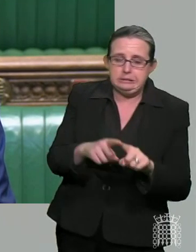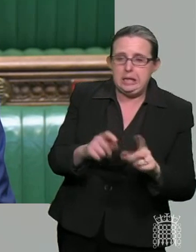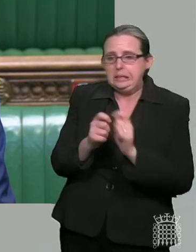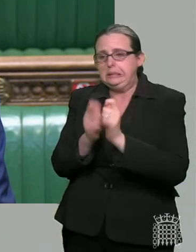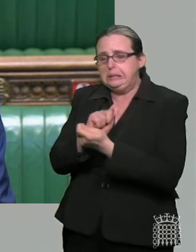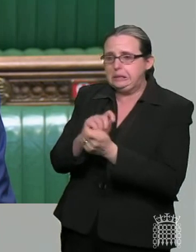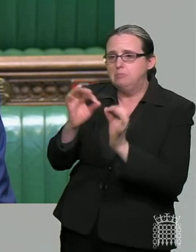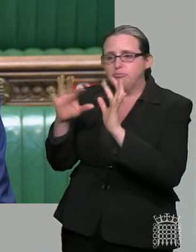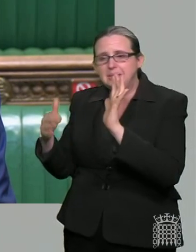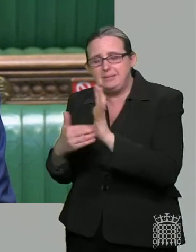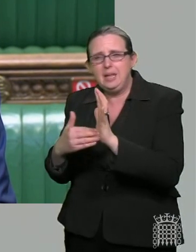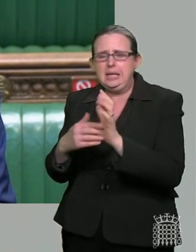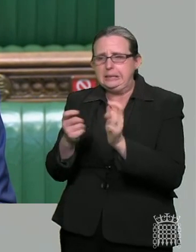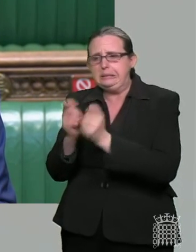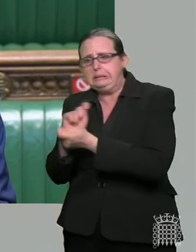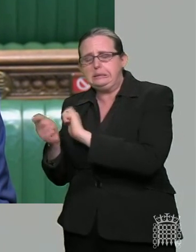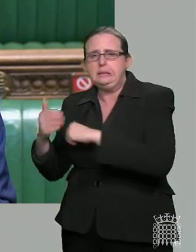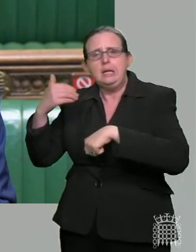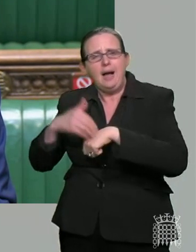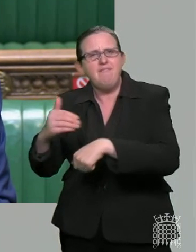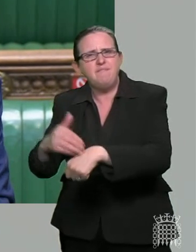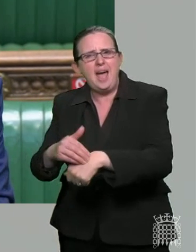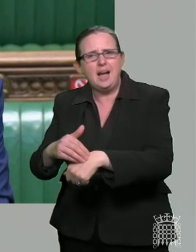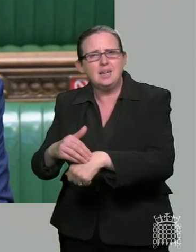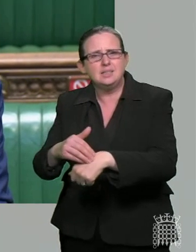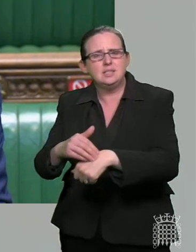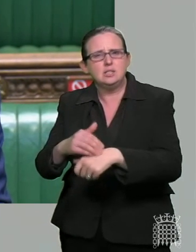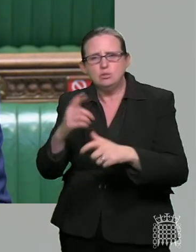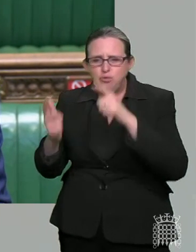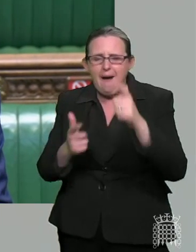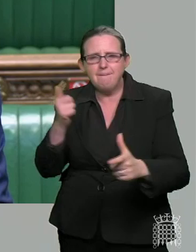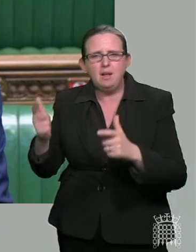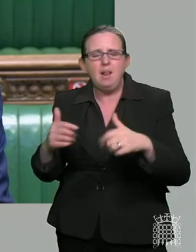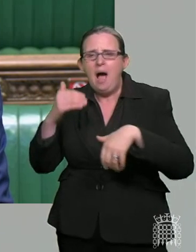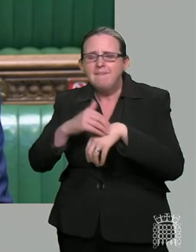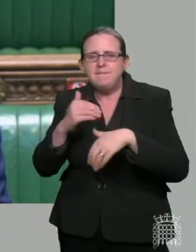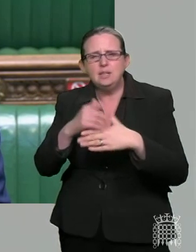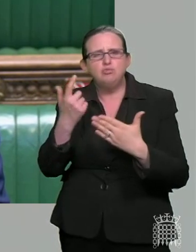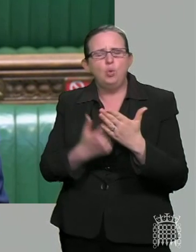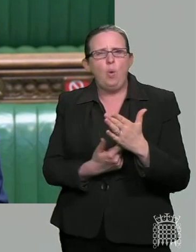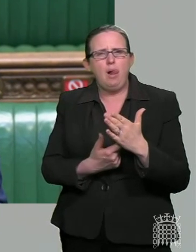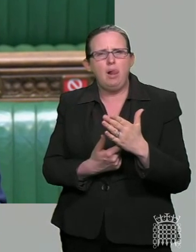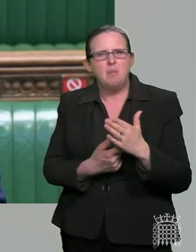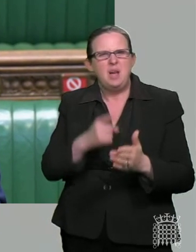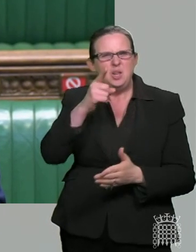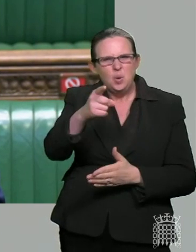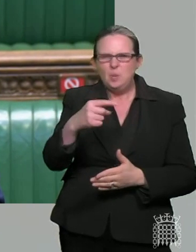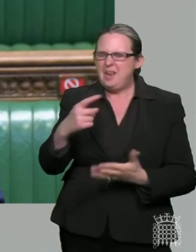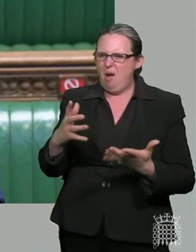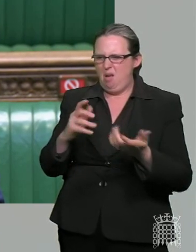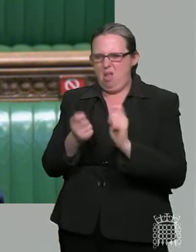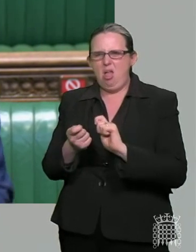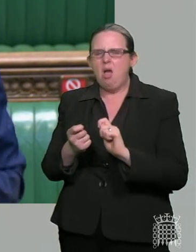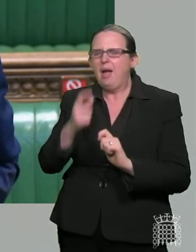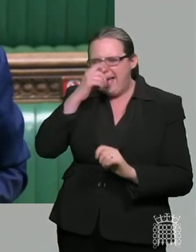We know that the Government do not think that people should travel to amber list countries, save for in extreme circumstances, but the Government have made it easier to do so.